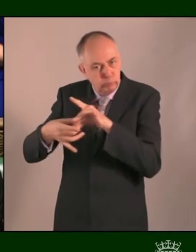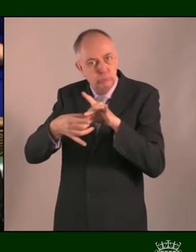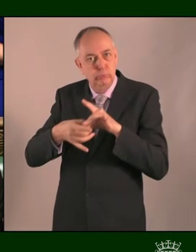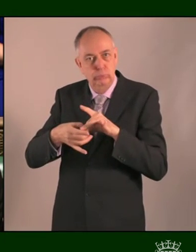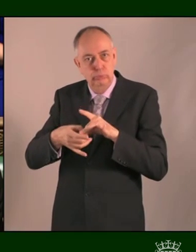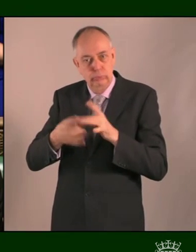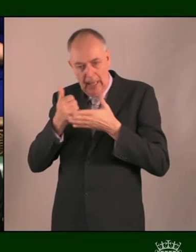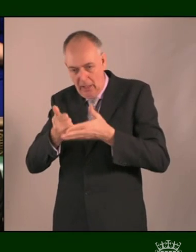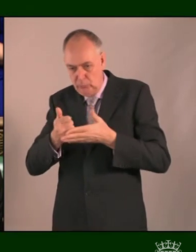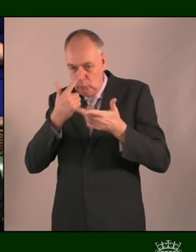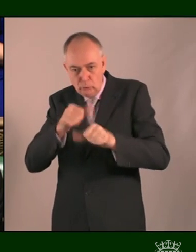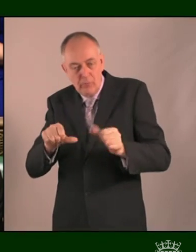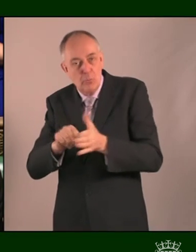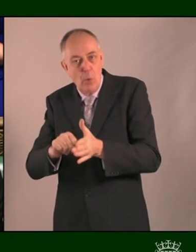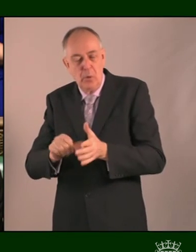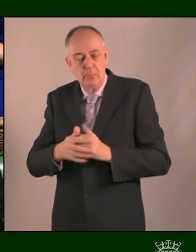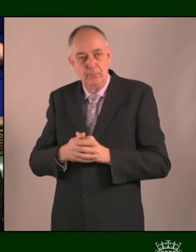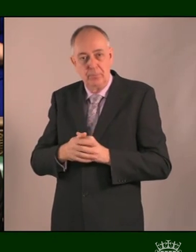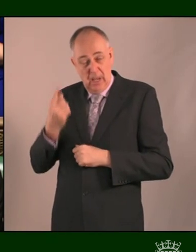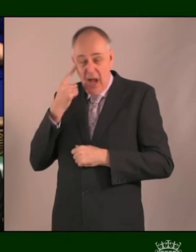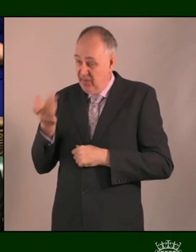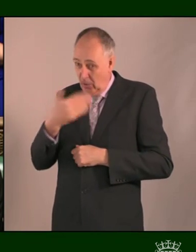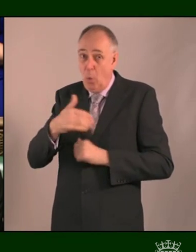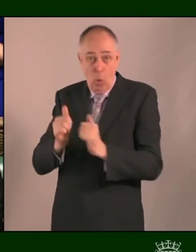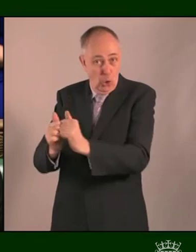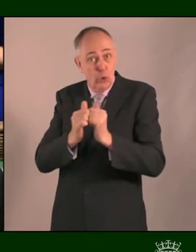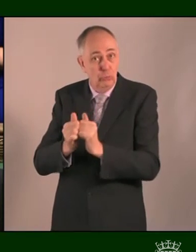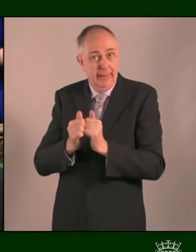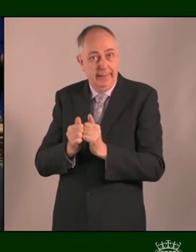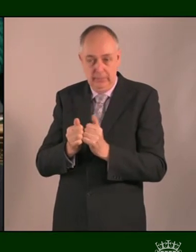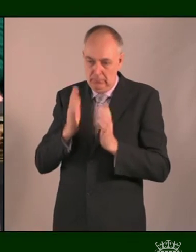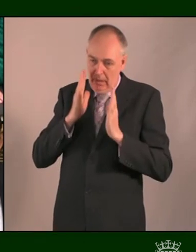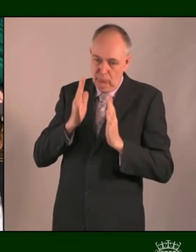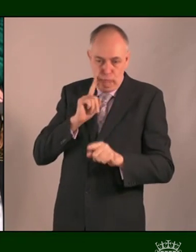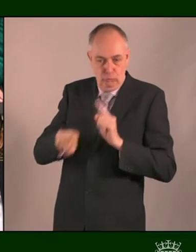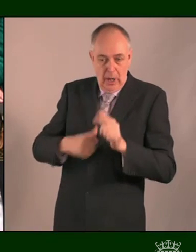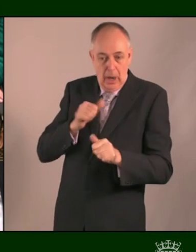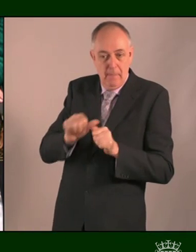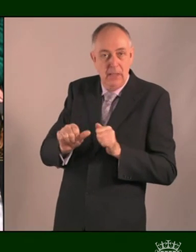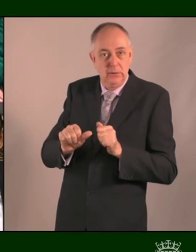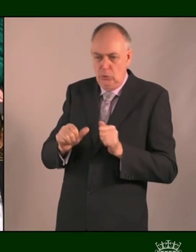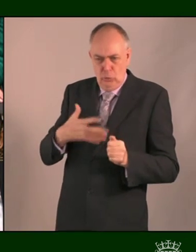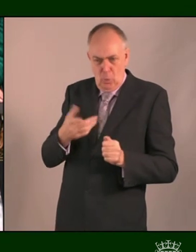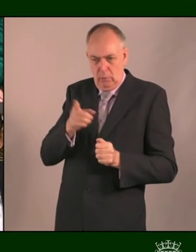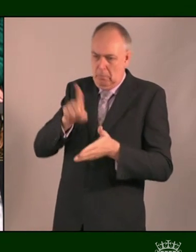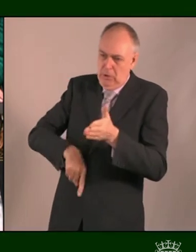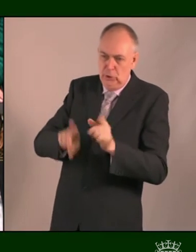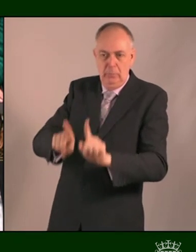I think it would be common ground between us all that we would want to do everything we can to avoid penalising those who are doing the right thing.